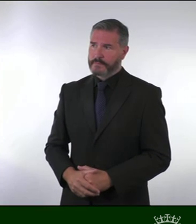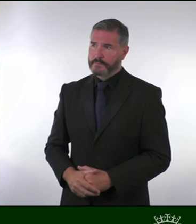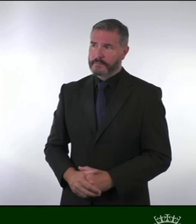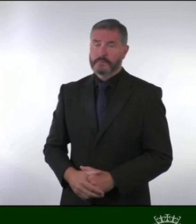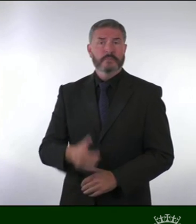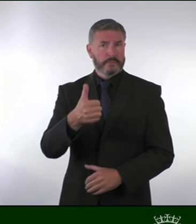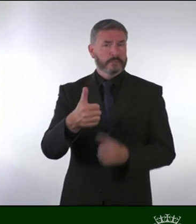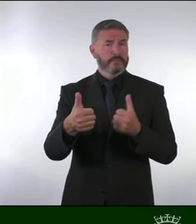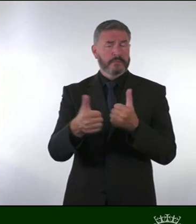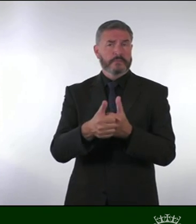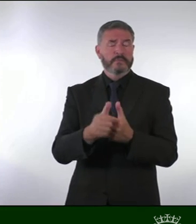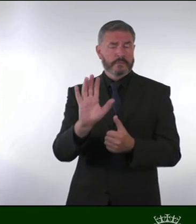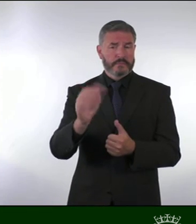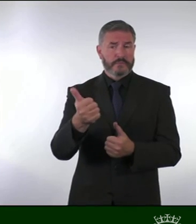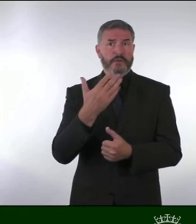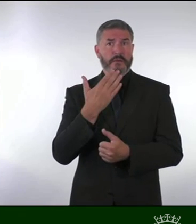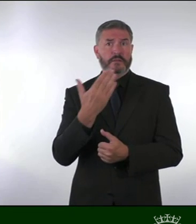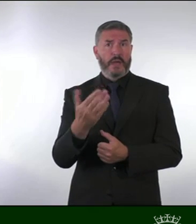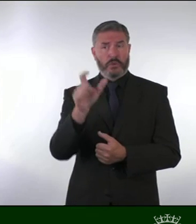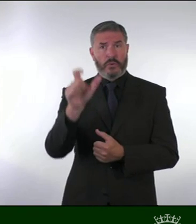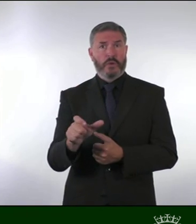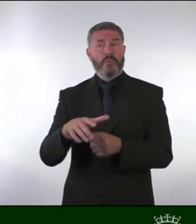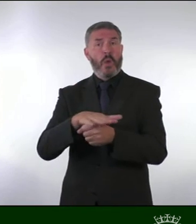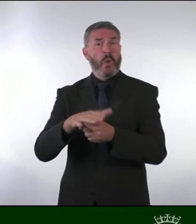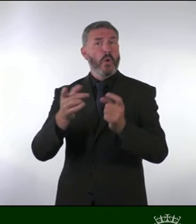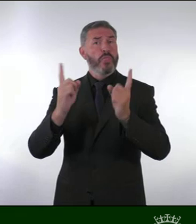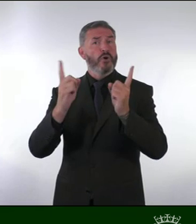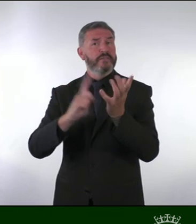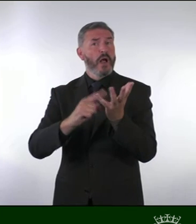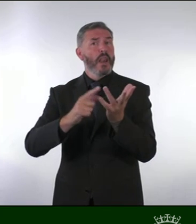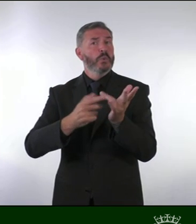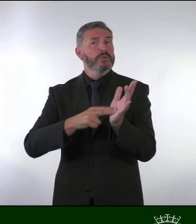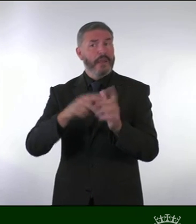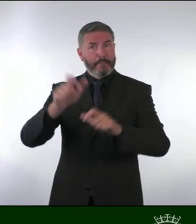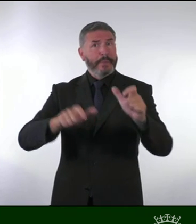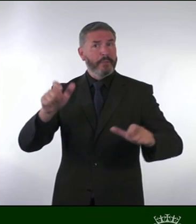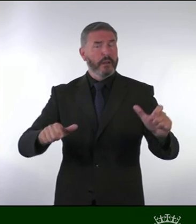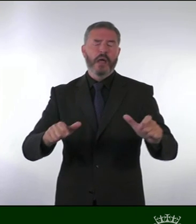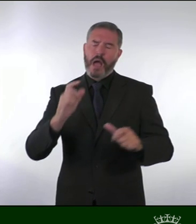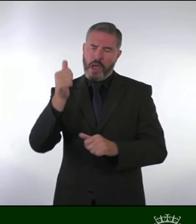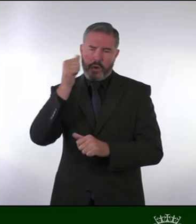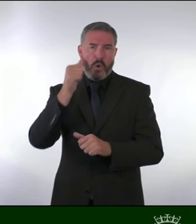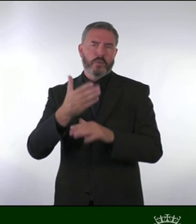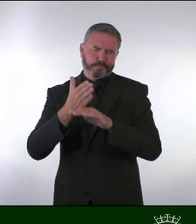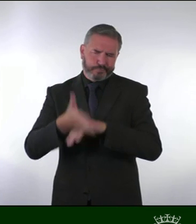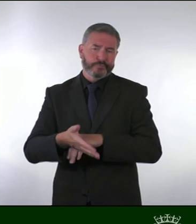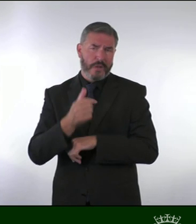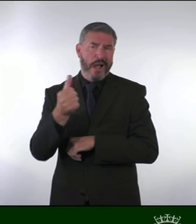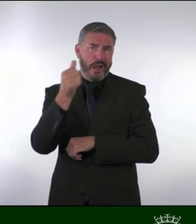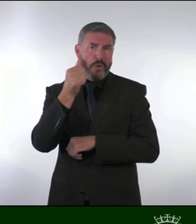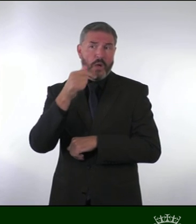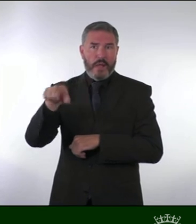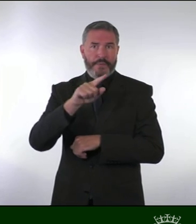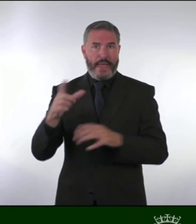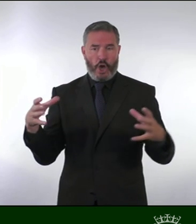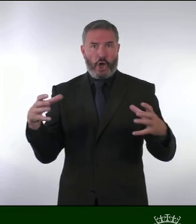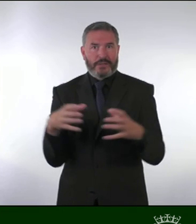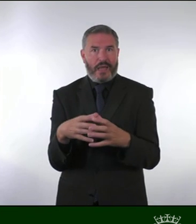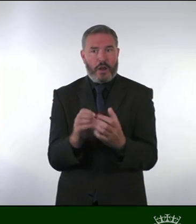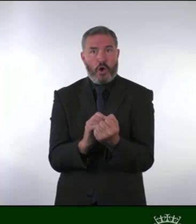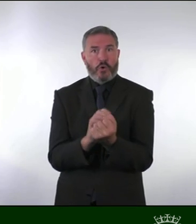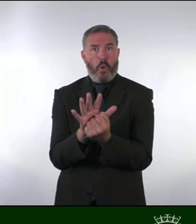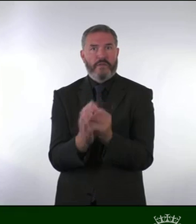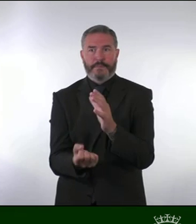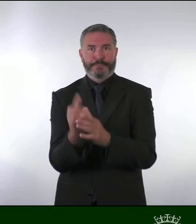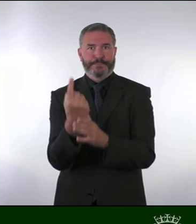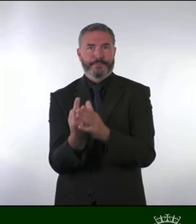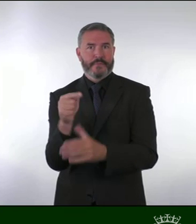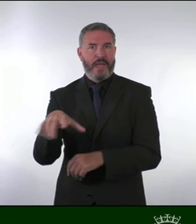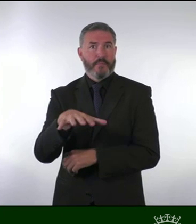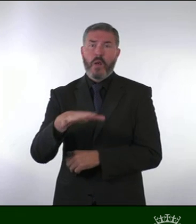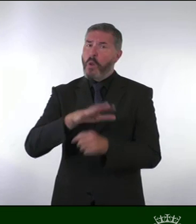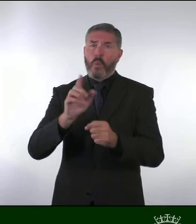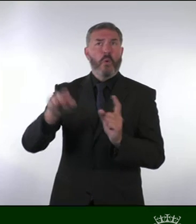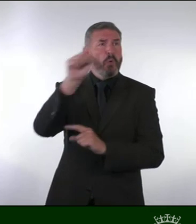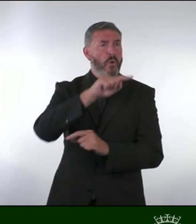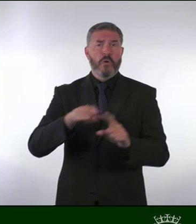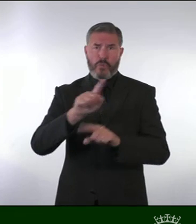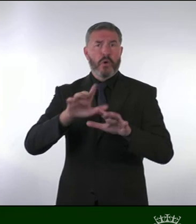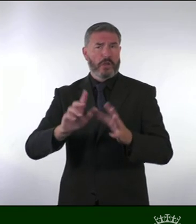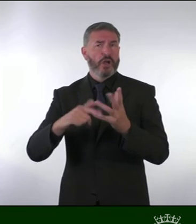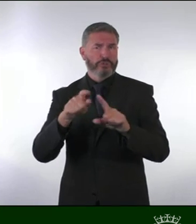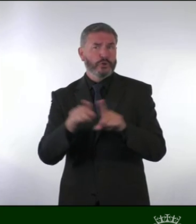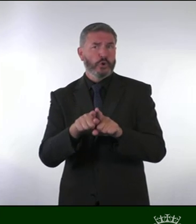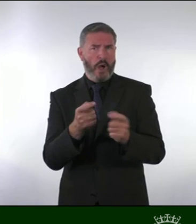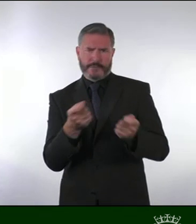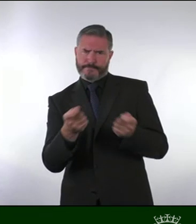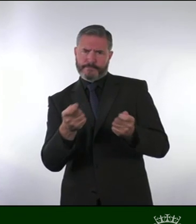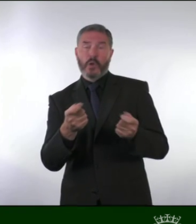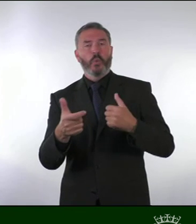Yes indeed. I thank the local authorities and people of Luton, who are obviously working very hard to ensure that they contain the epidemic, as are other local authorities around the country.